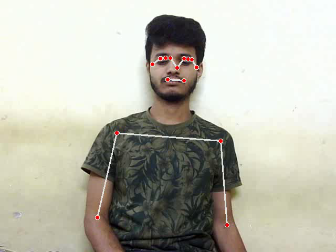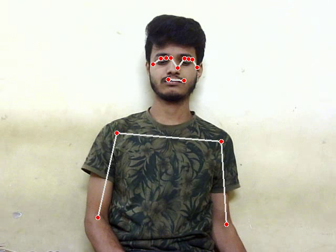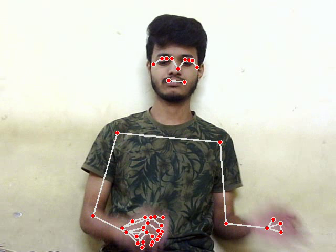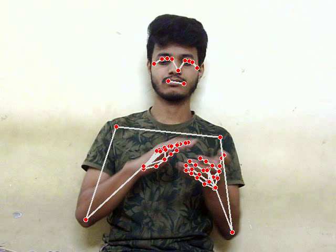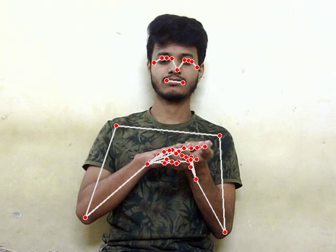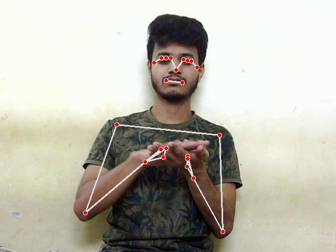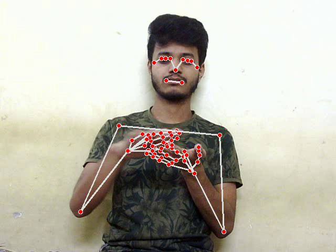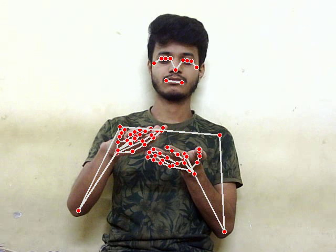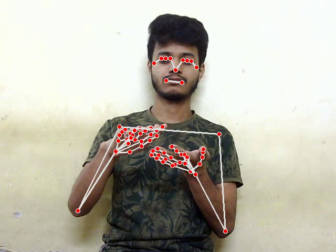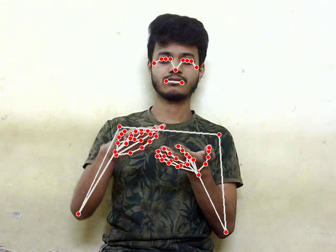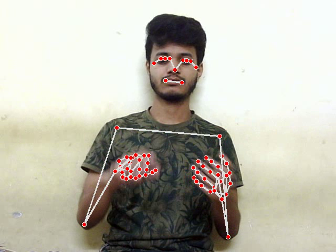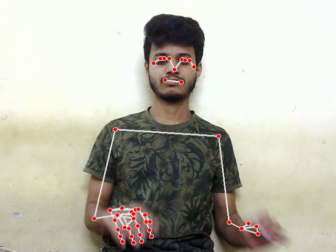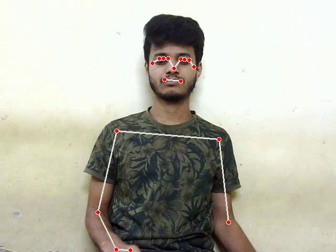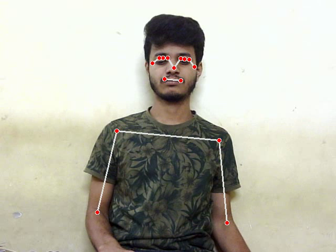nice